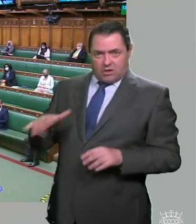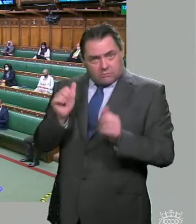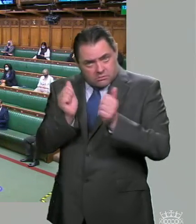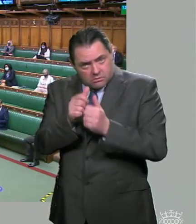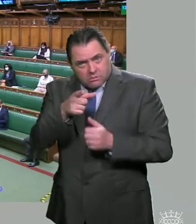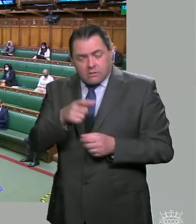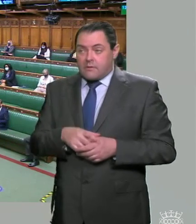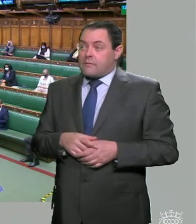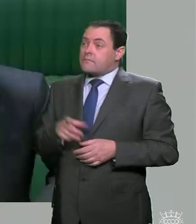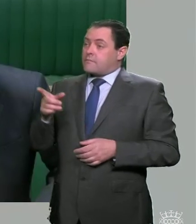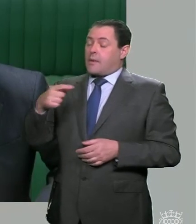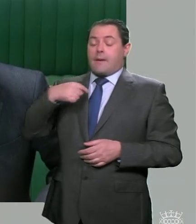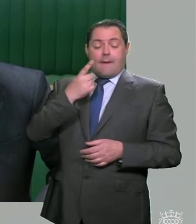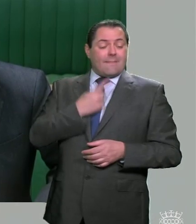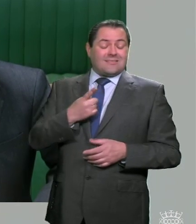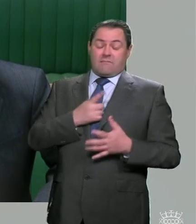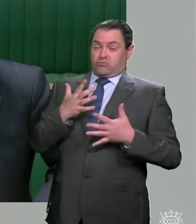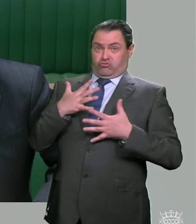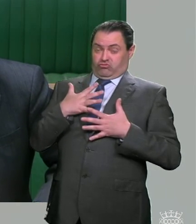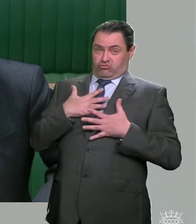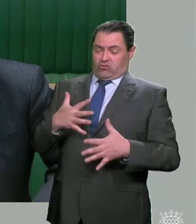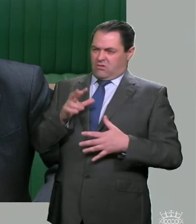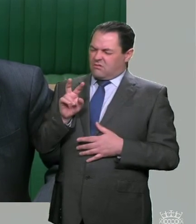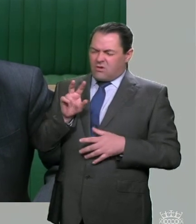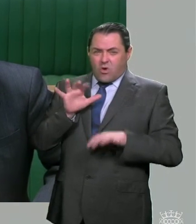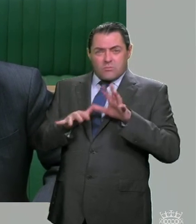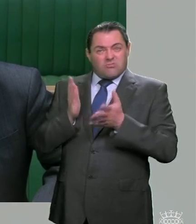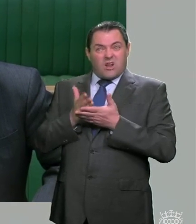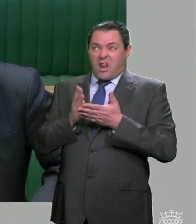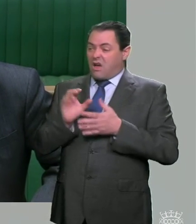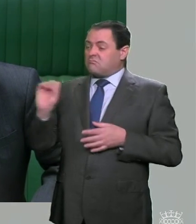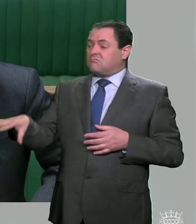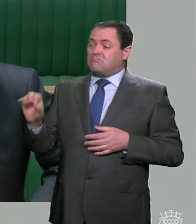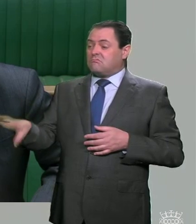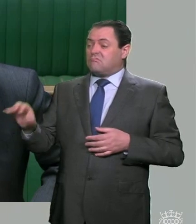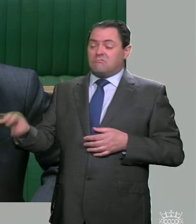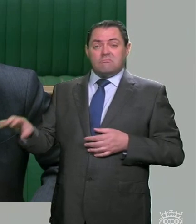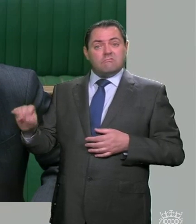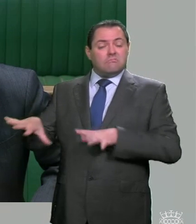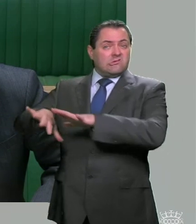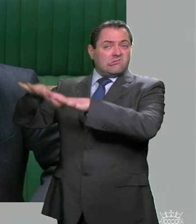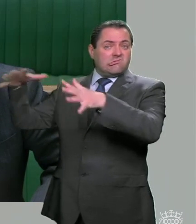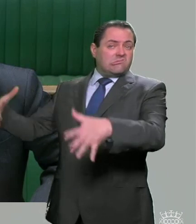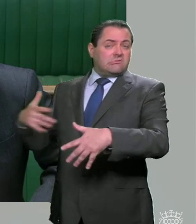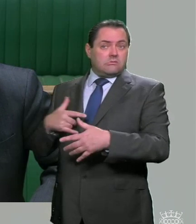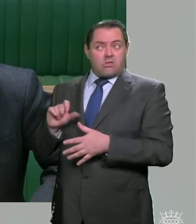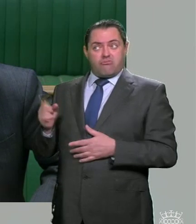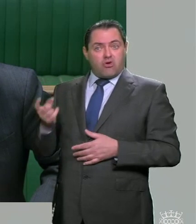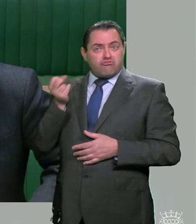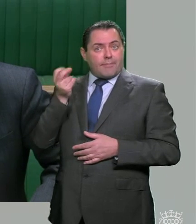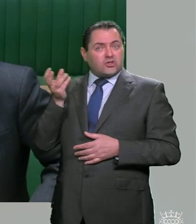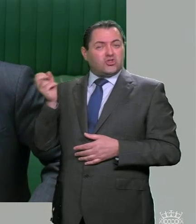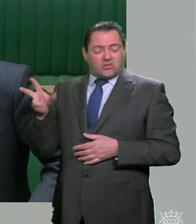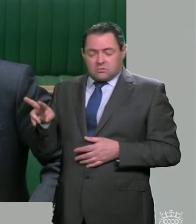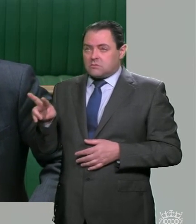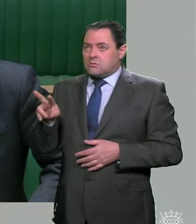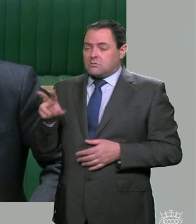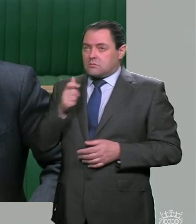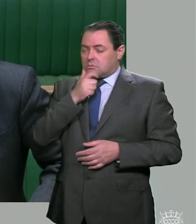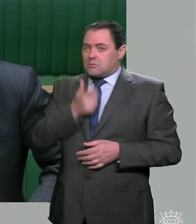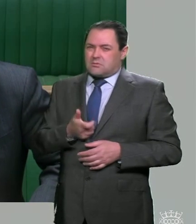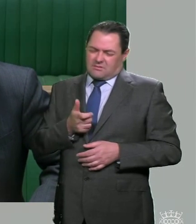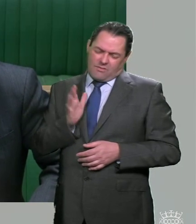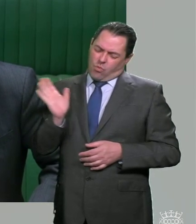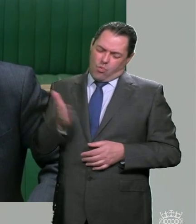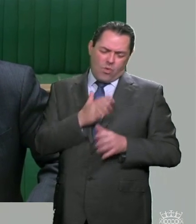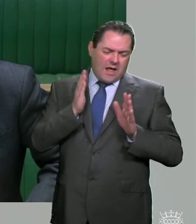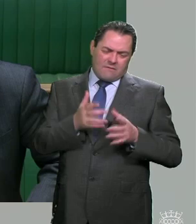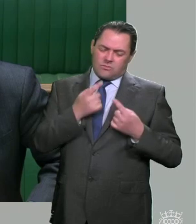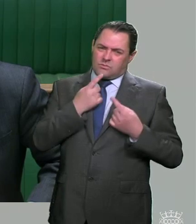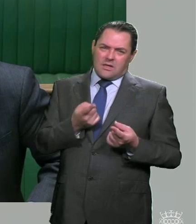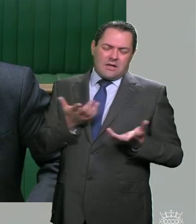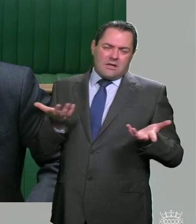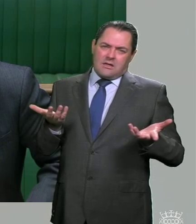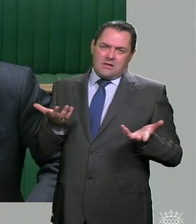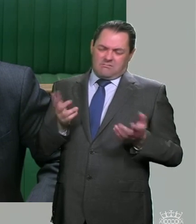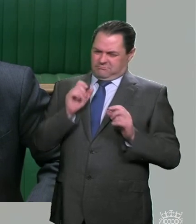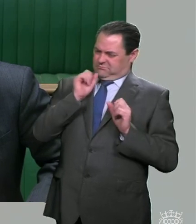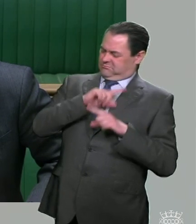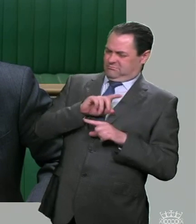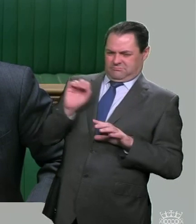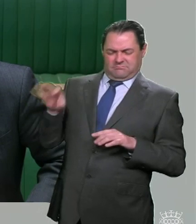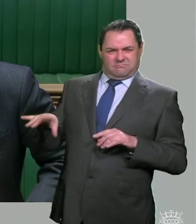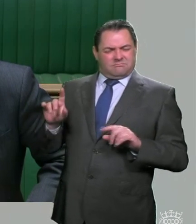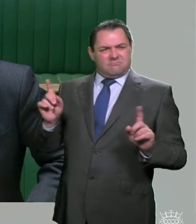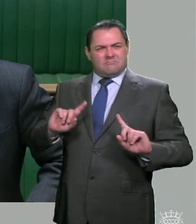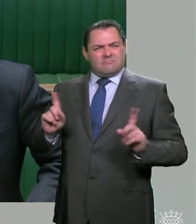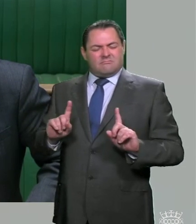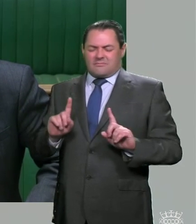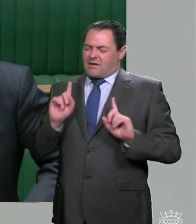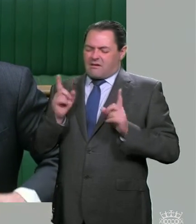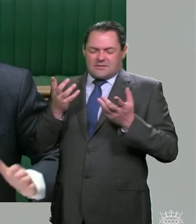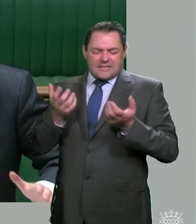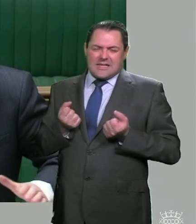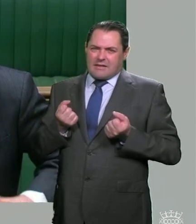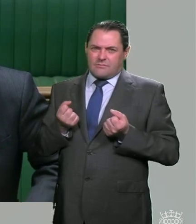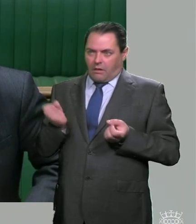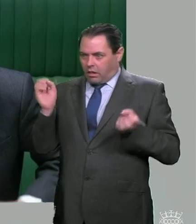I was shocked and amazed to hear that computers were literally being sent to landfill in the way the honourable Lady describes, and I think the whole House would agree that the practice is bizarre and unacceptable.